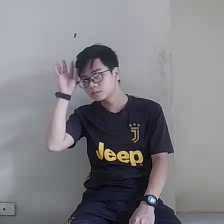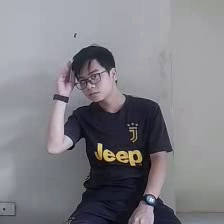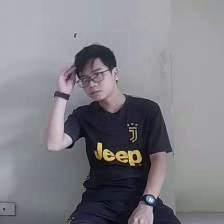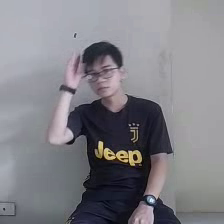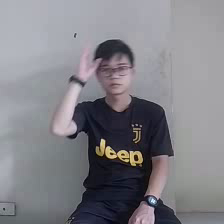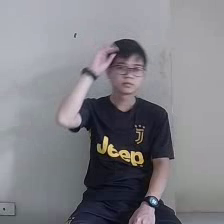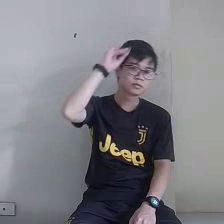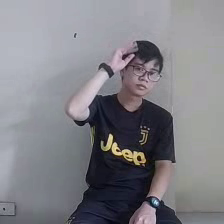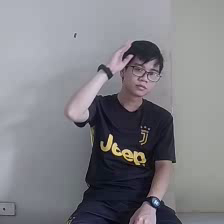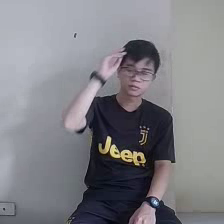Băn khoăn